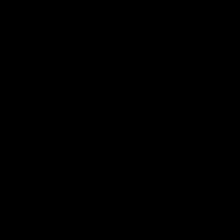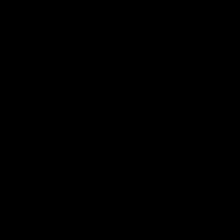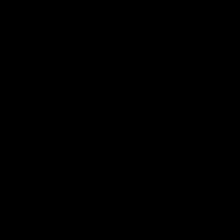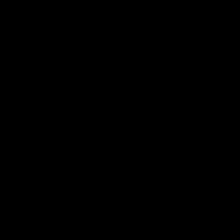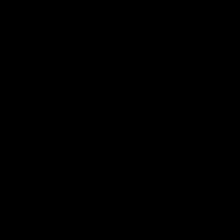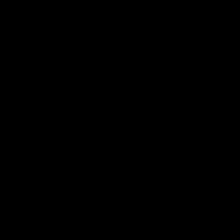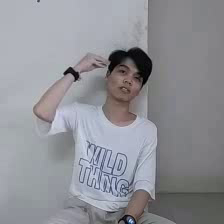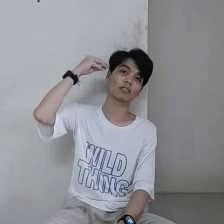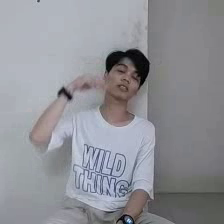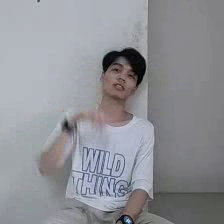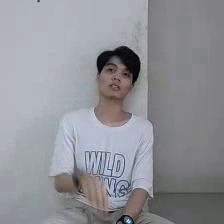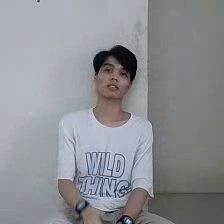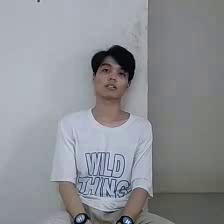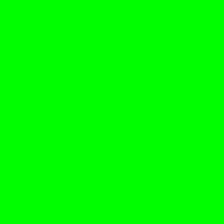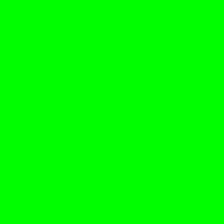Băn khoăn